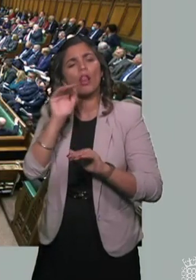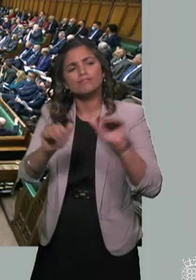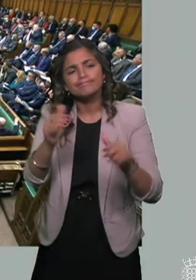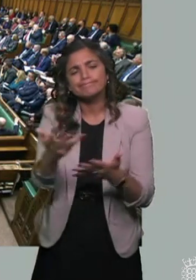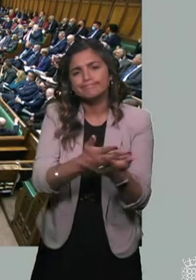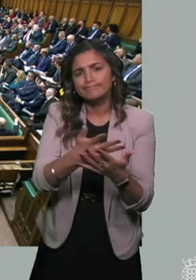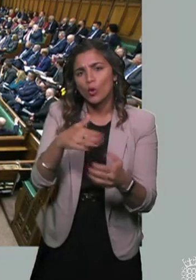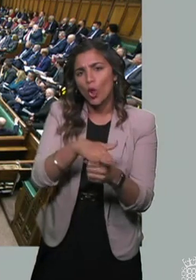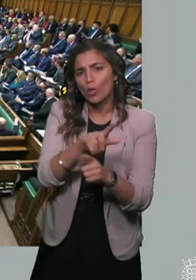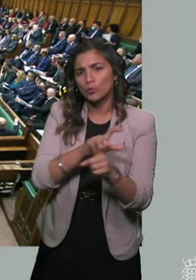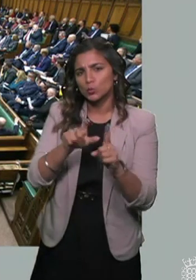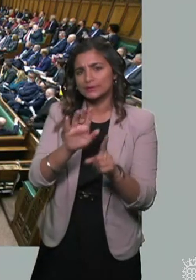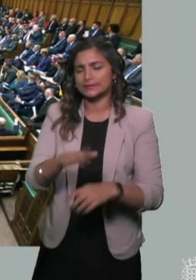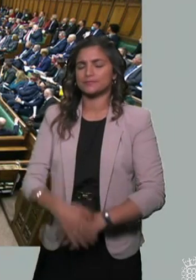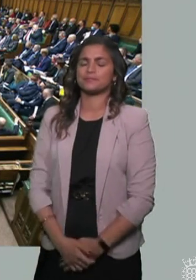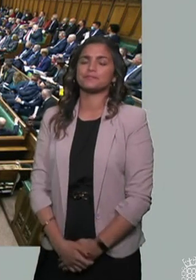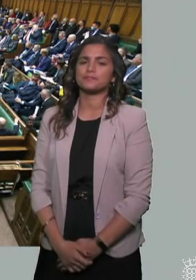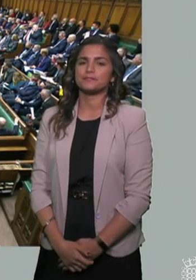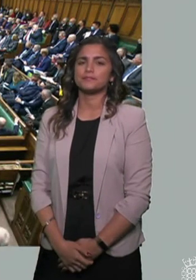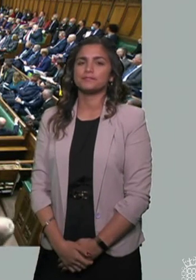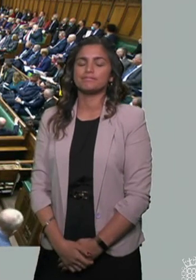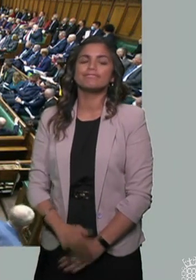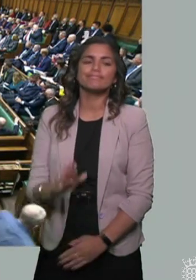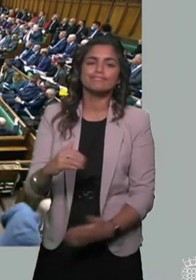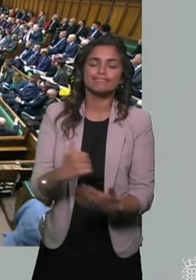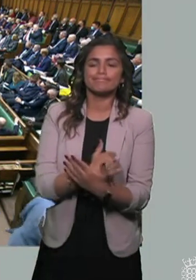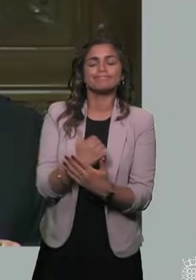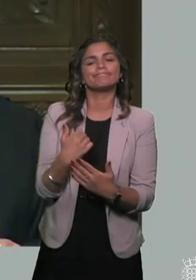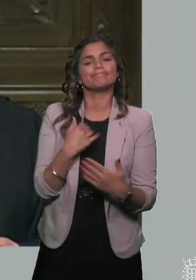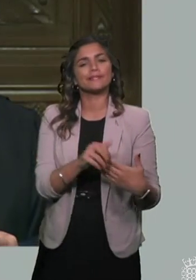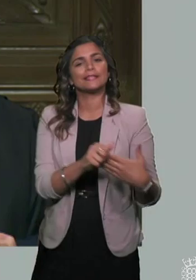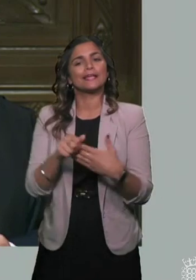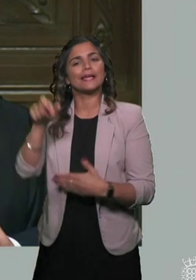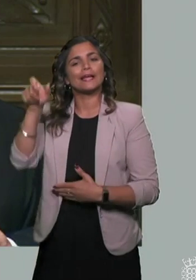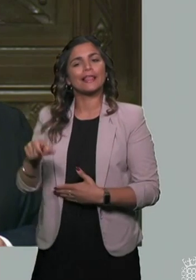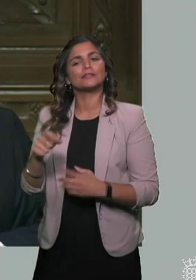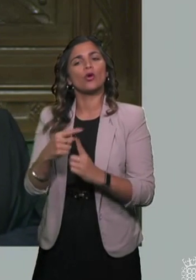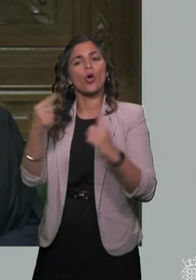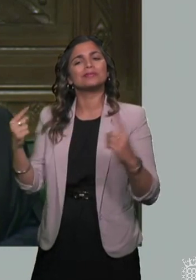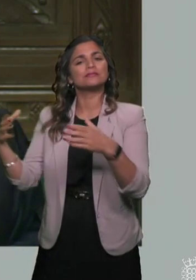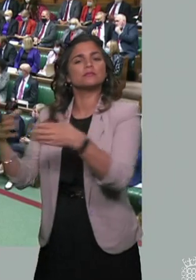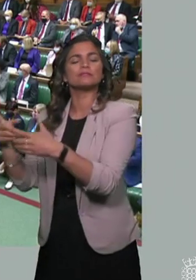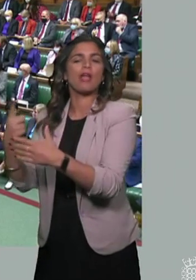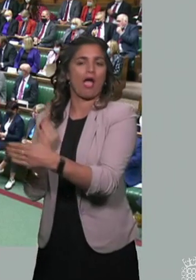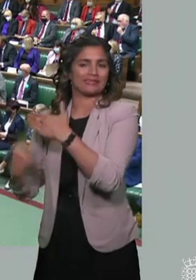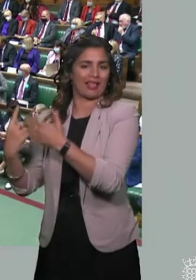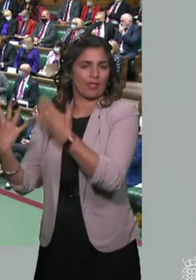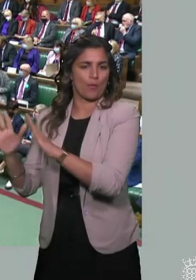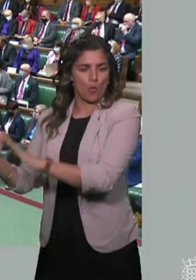Unfortunately, the Leader of the Opposition is isolating, so I call Ed Miliband to ask the questions on behalf of the Opposition.